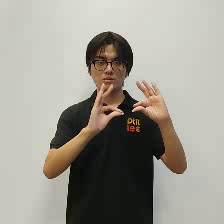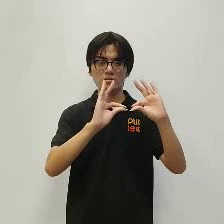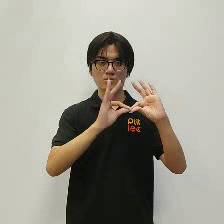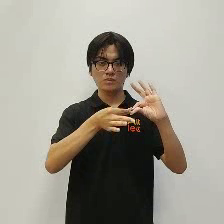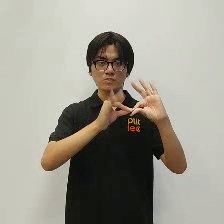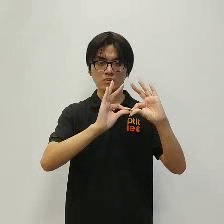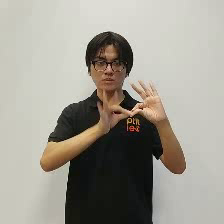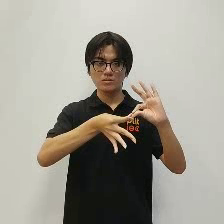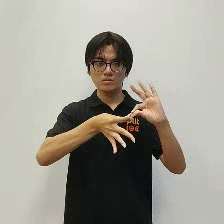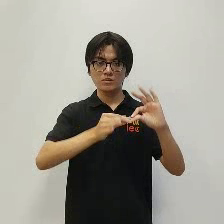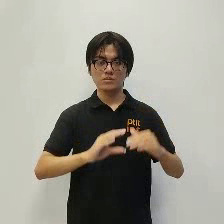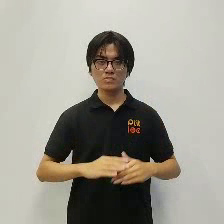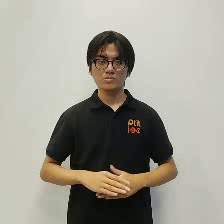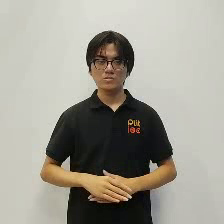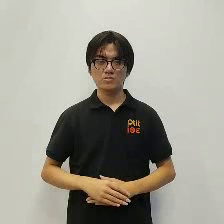Rau